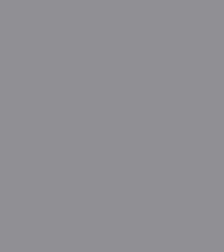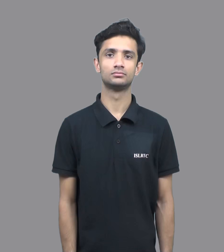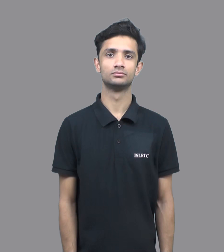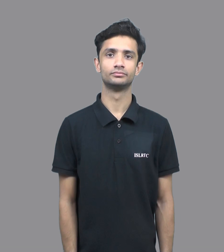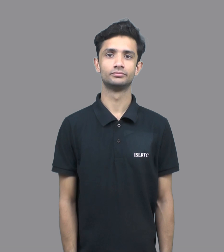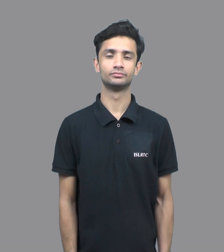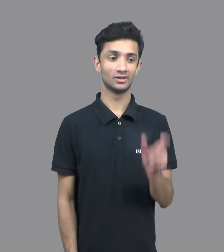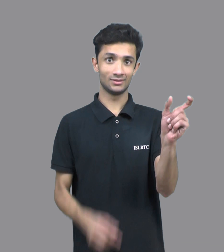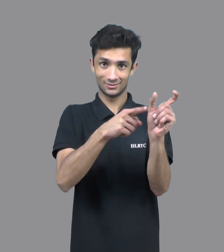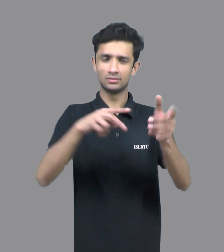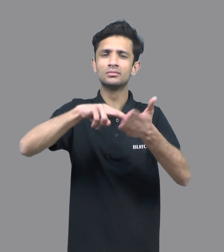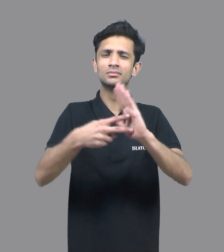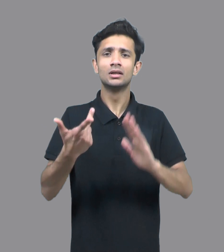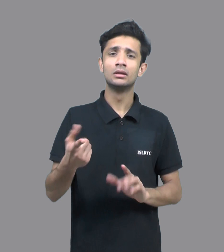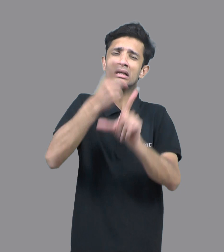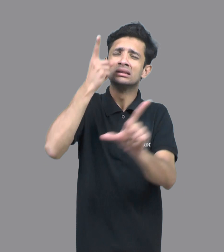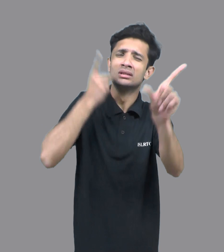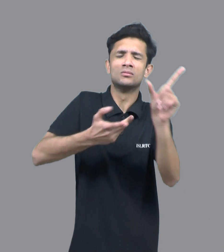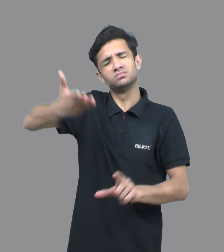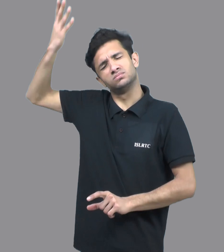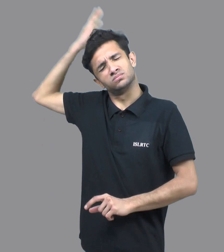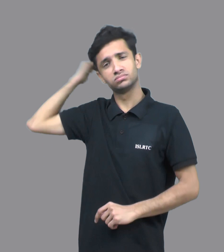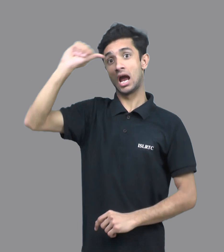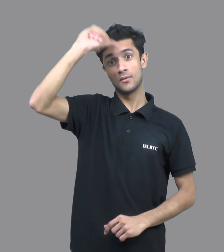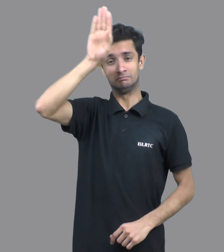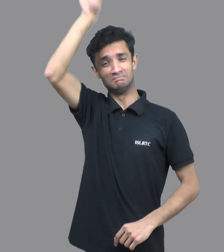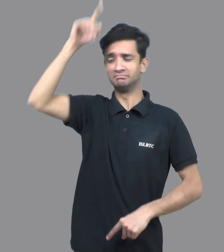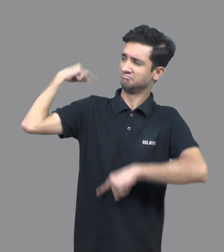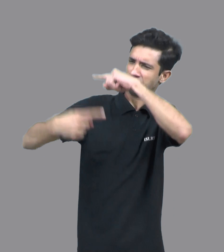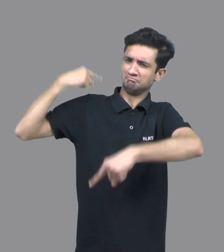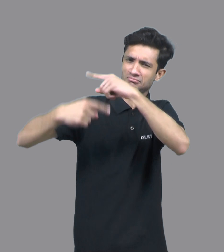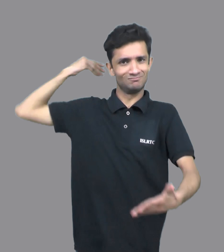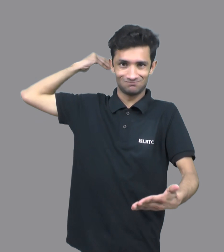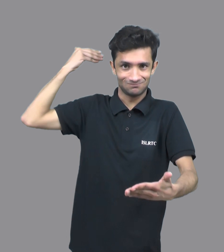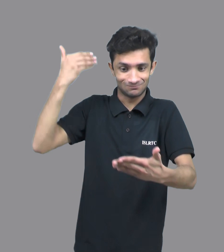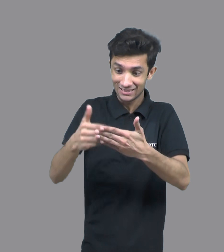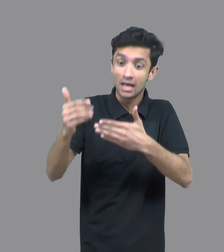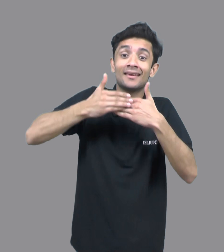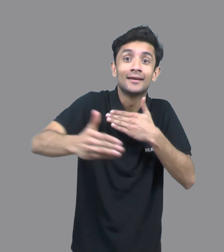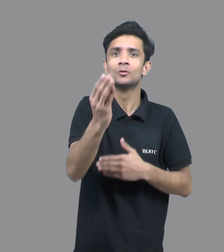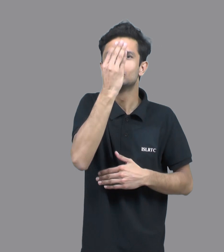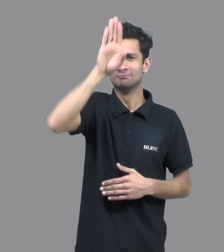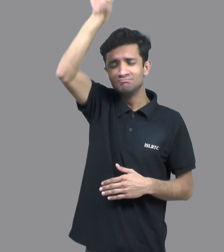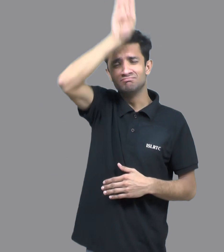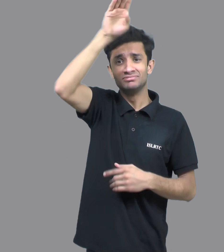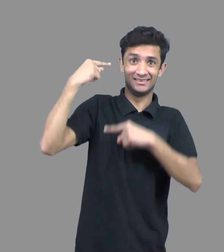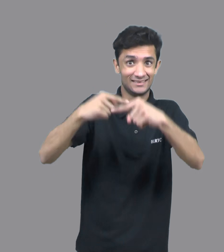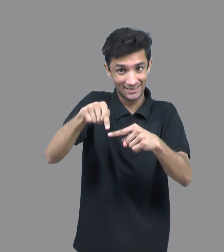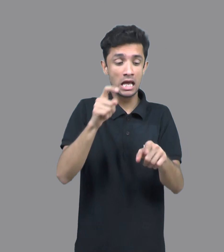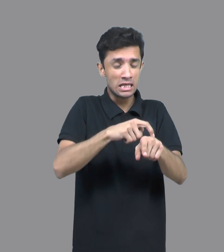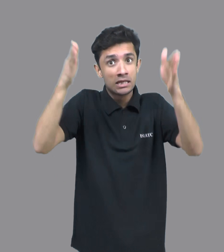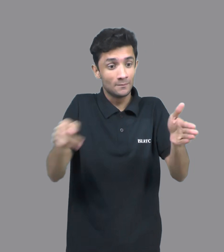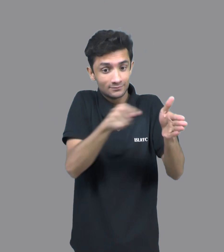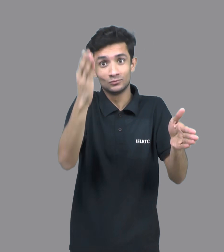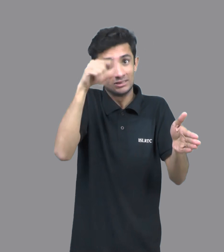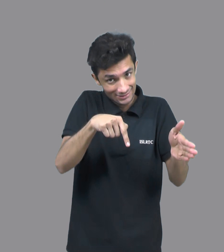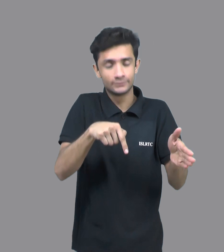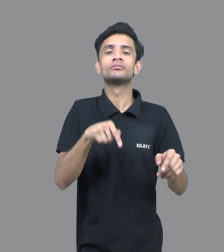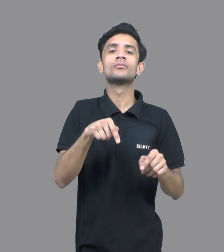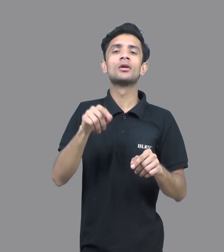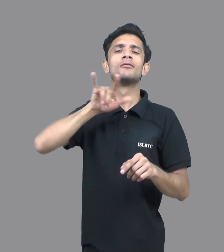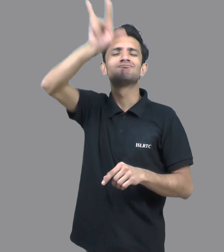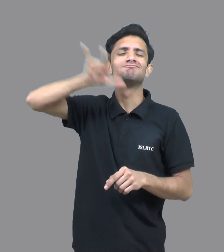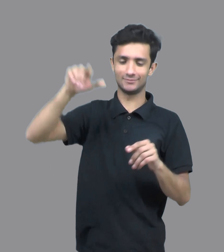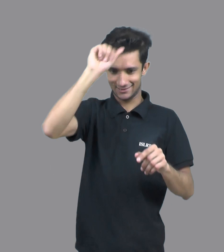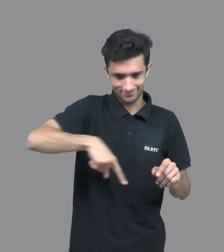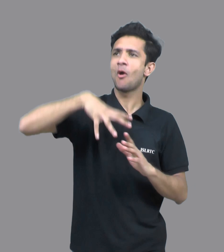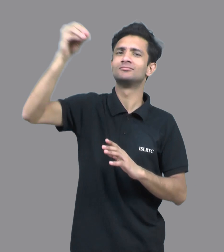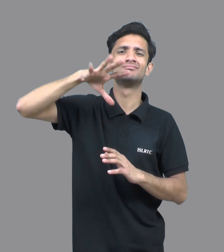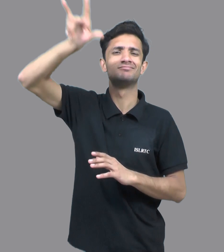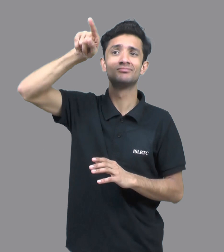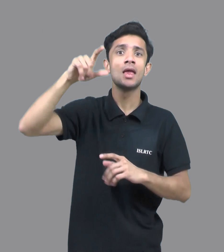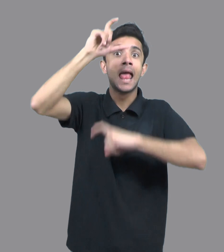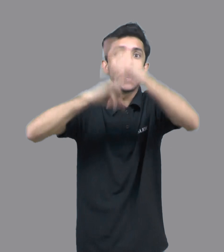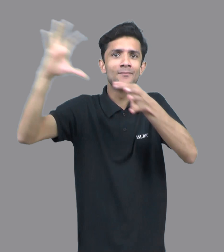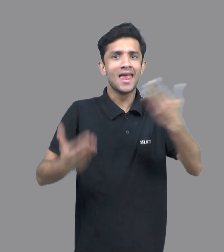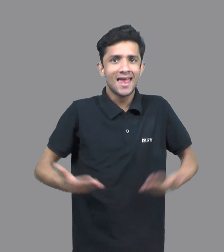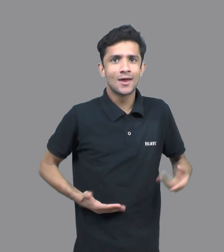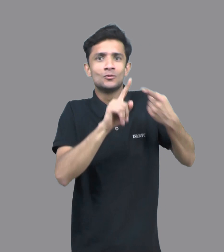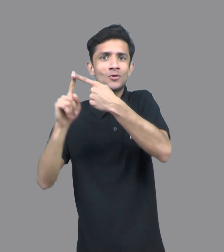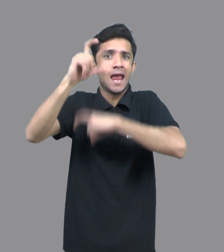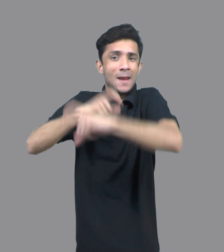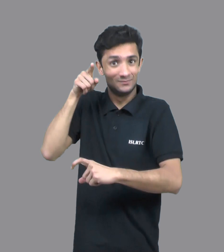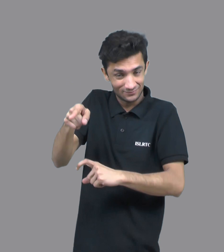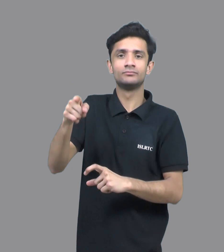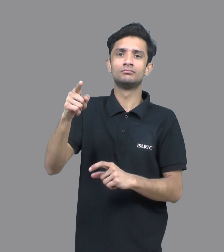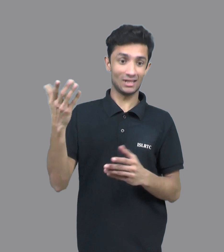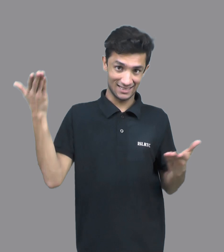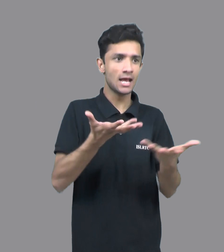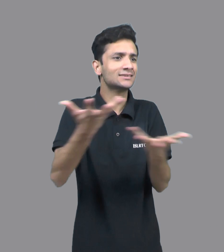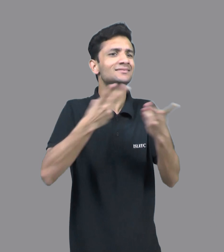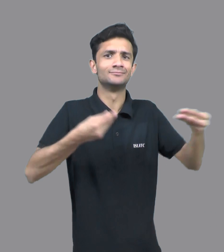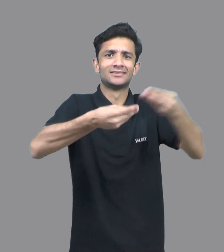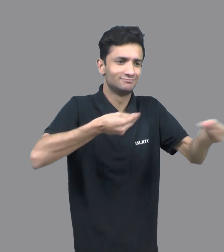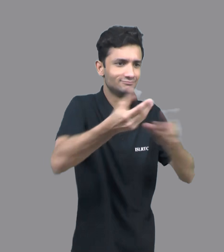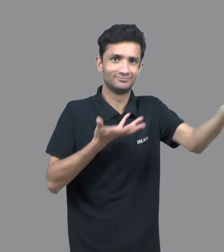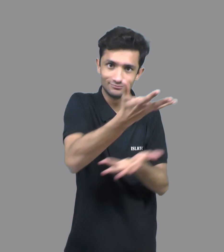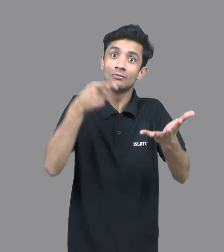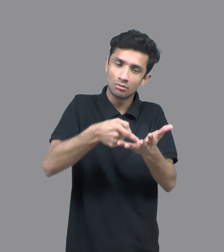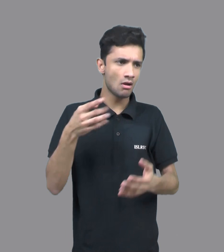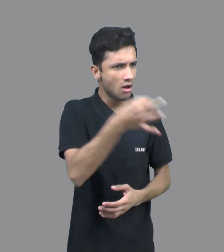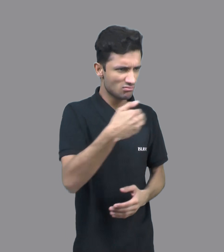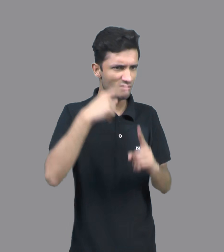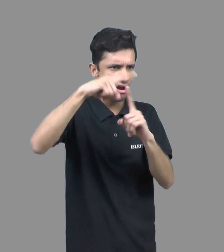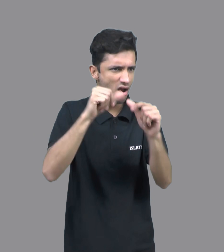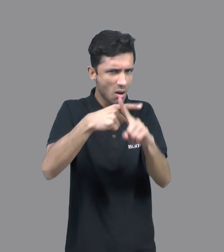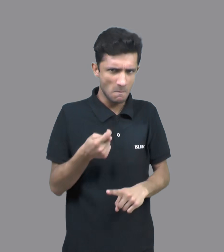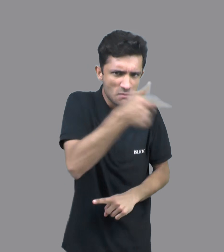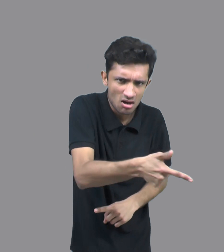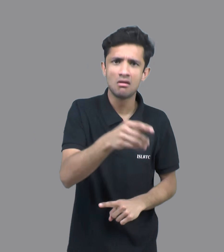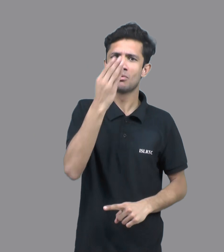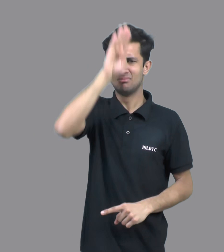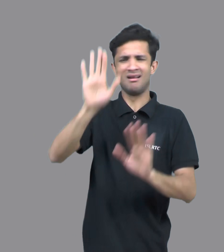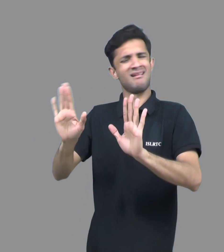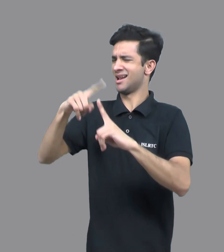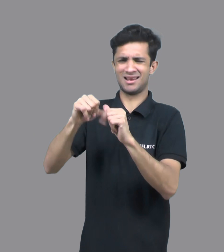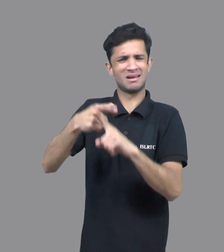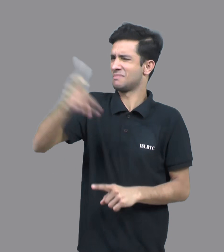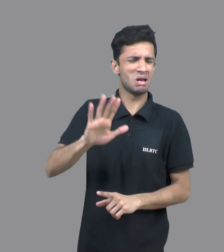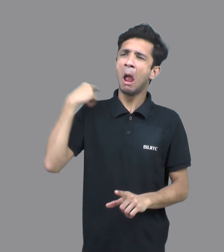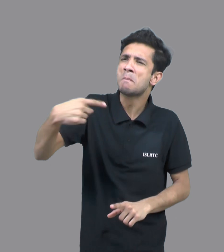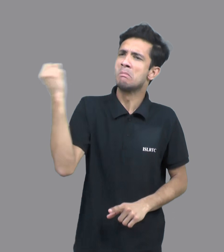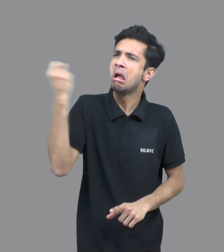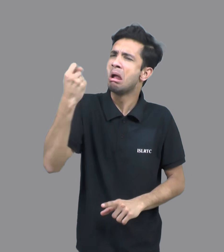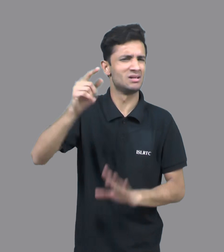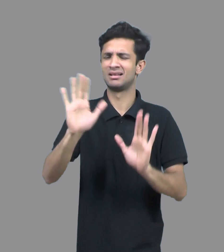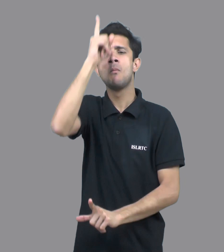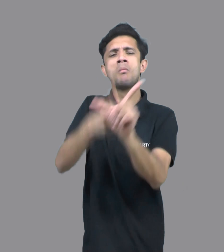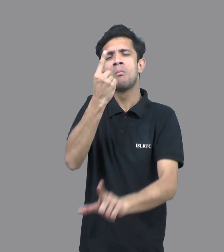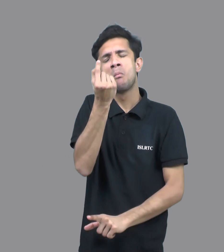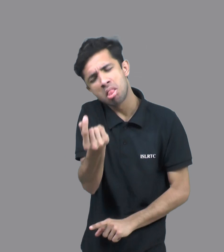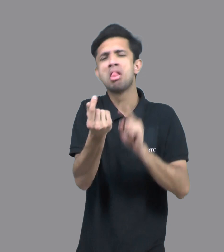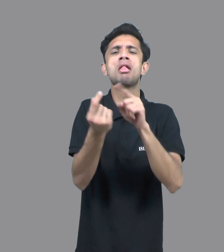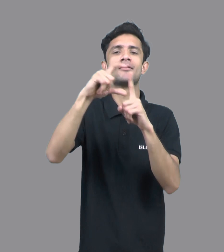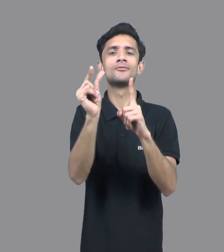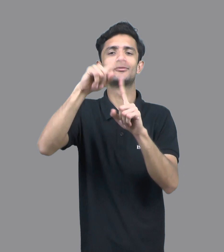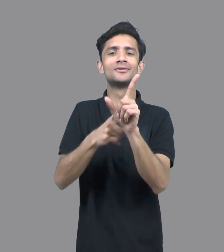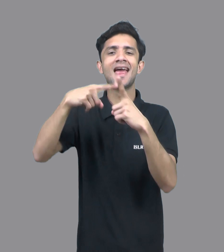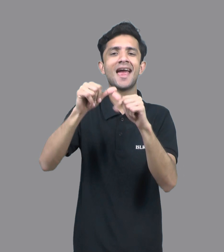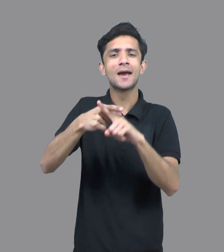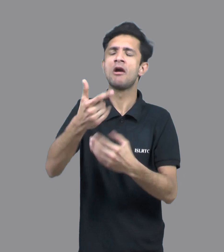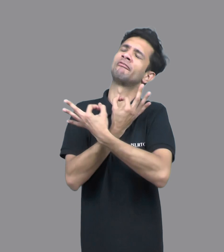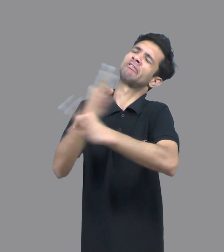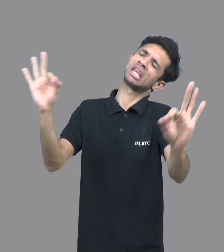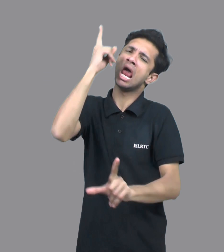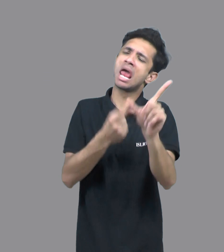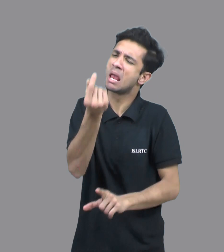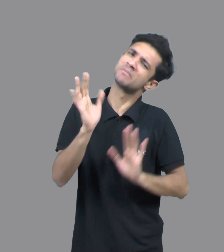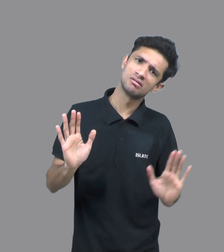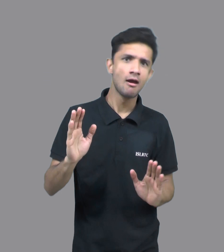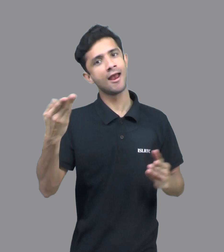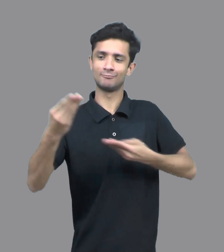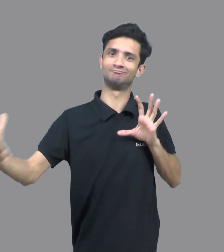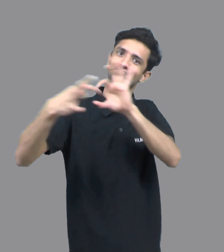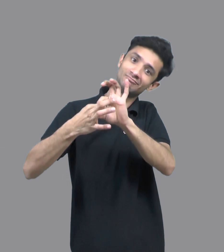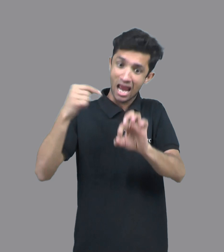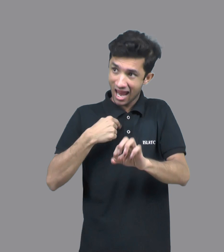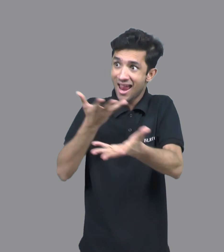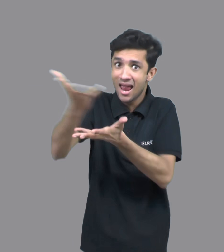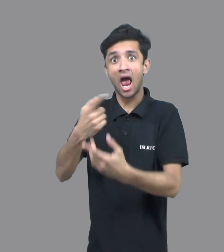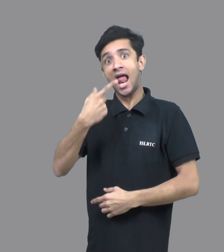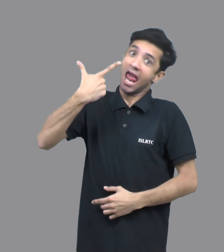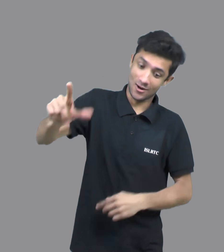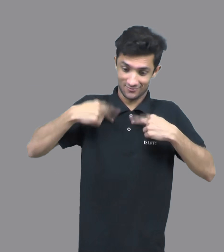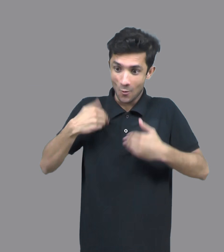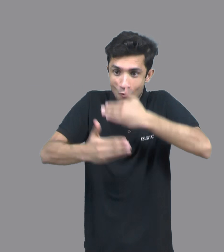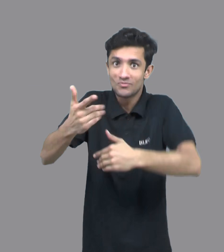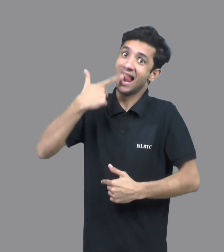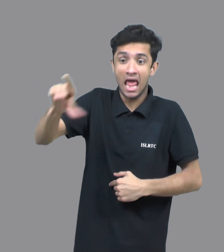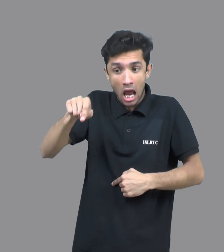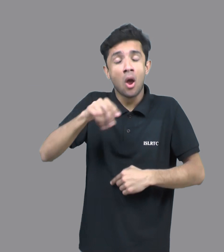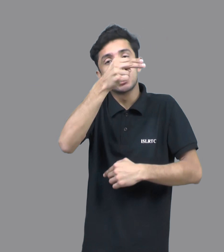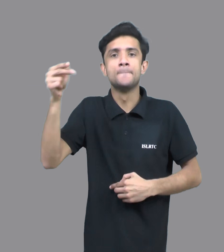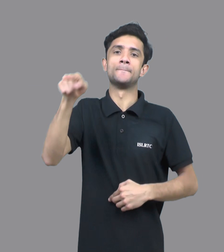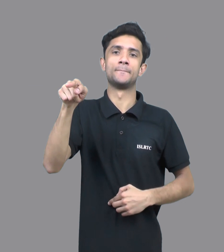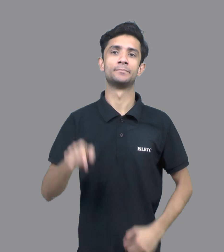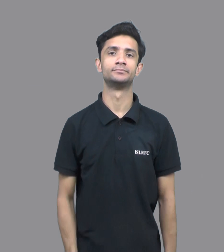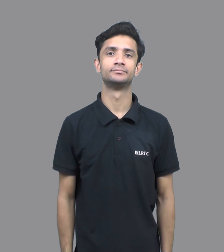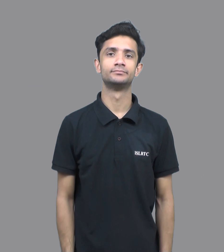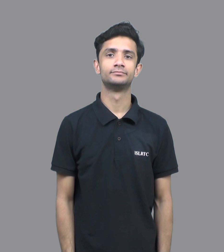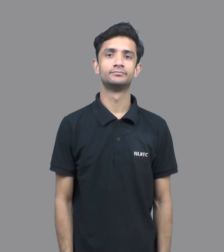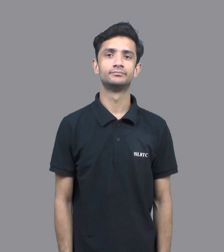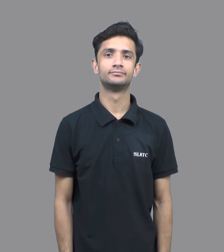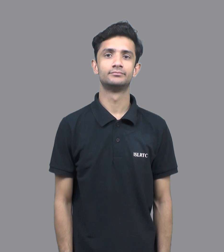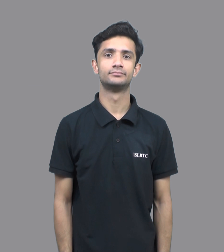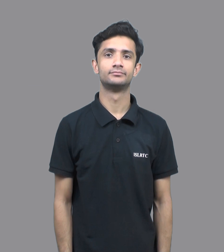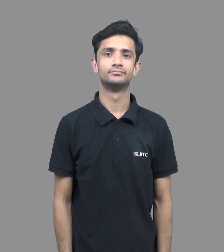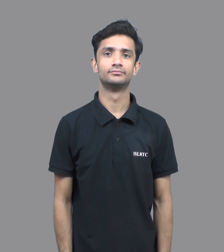Farman